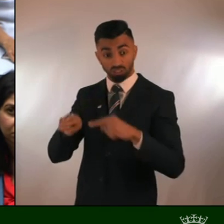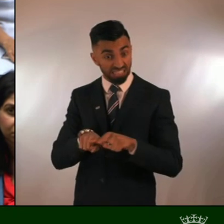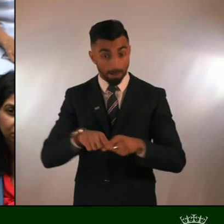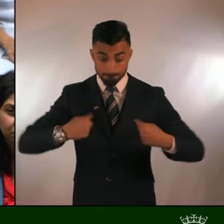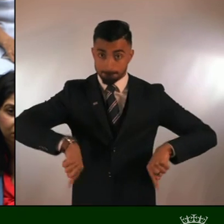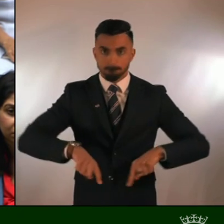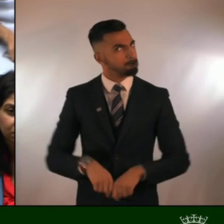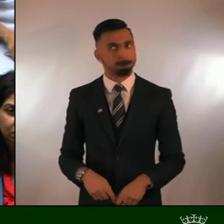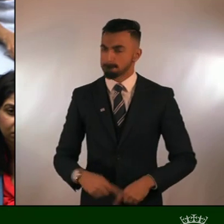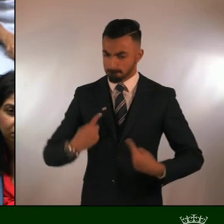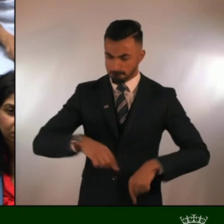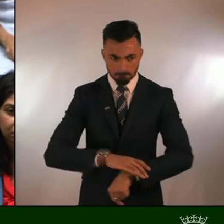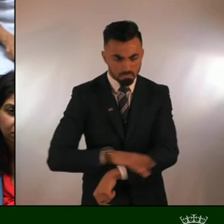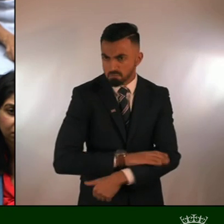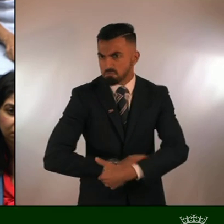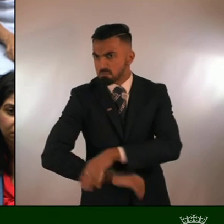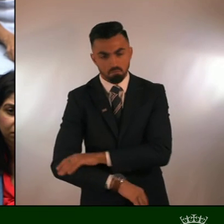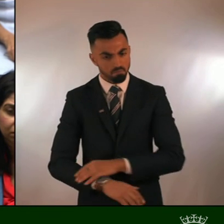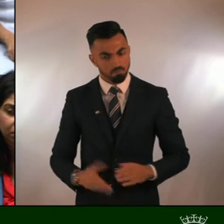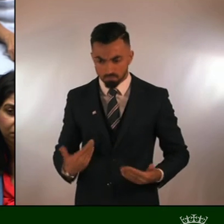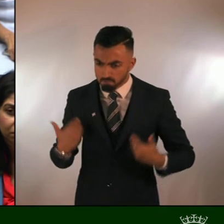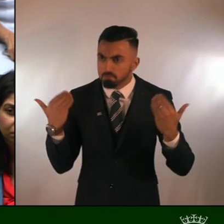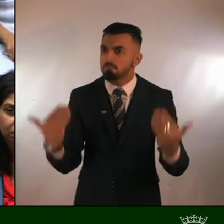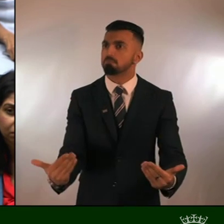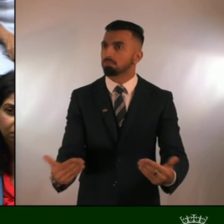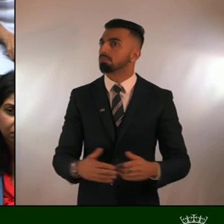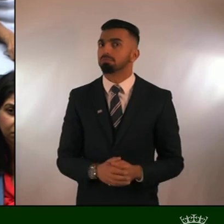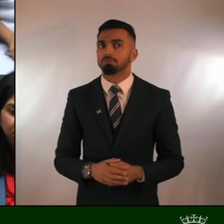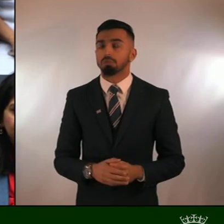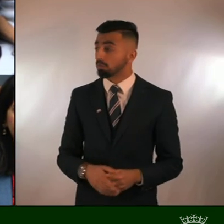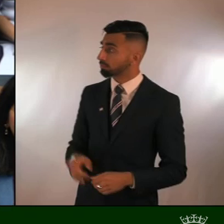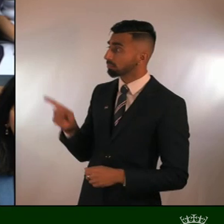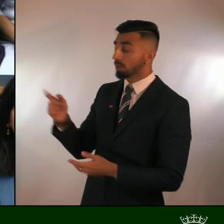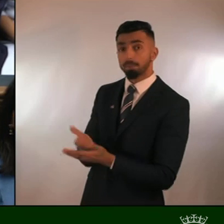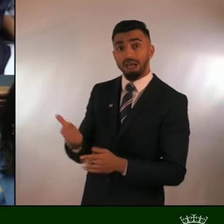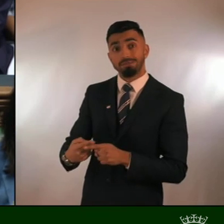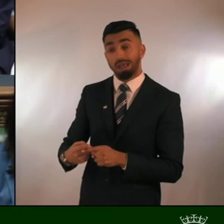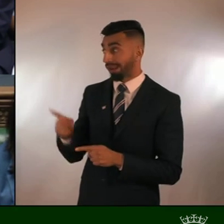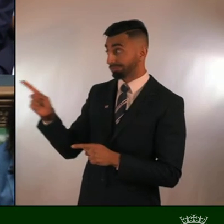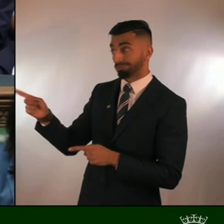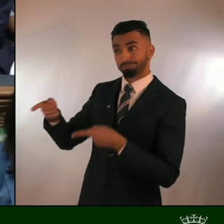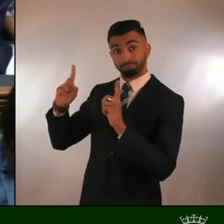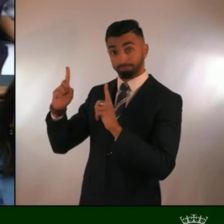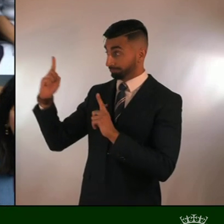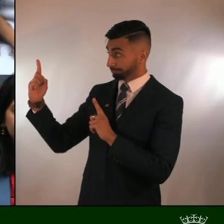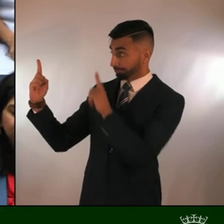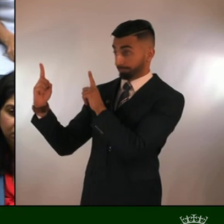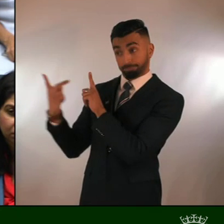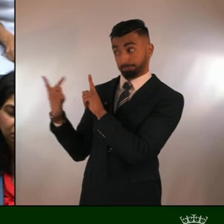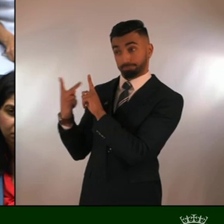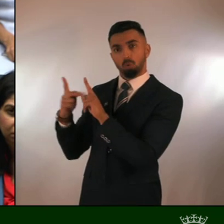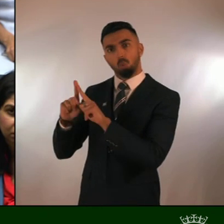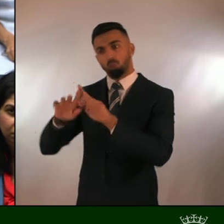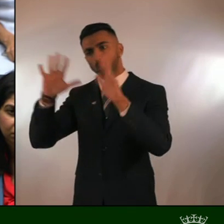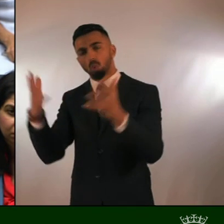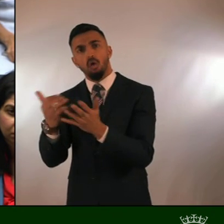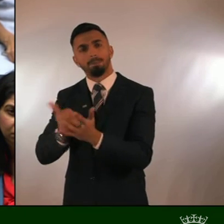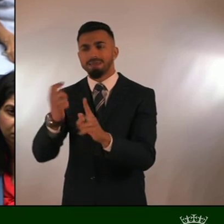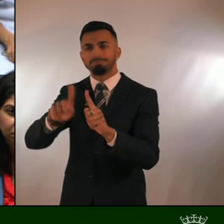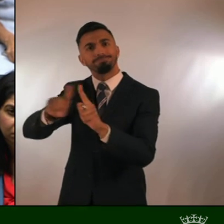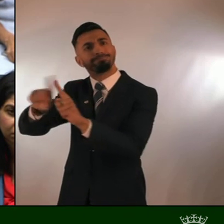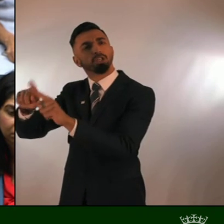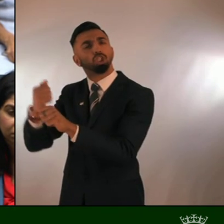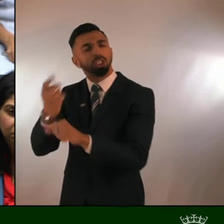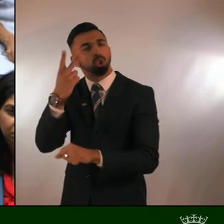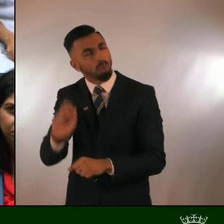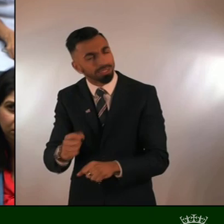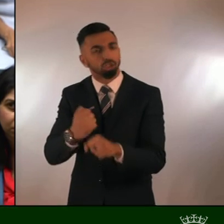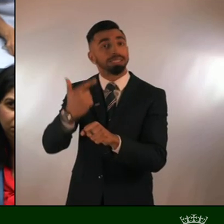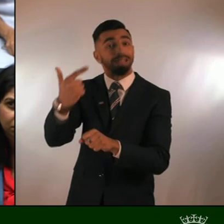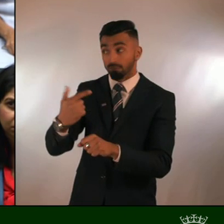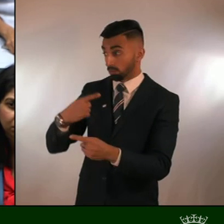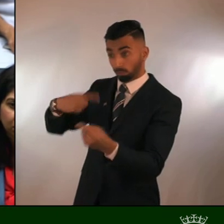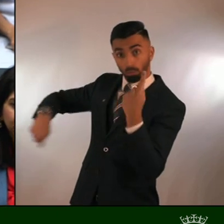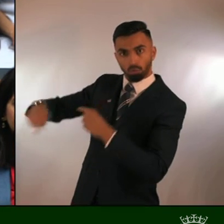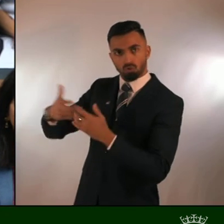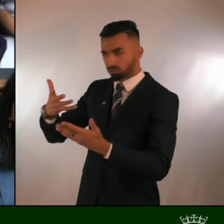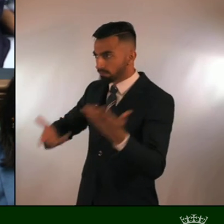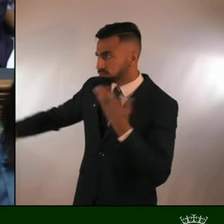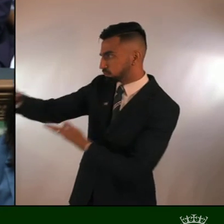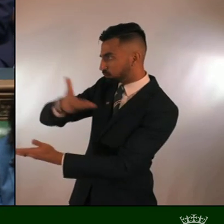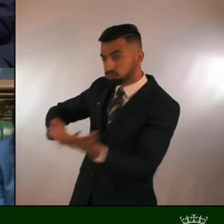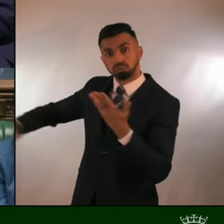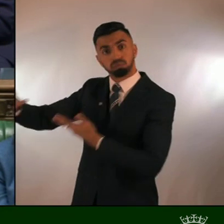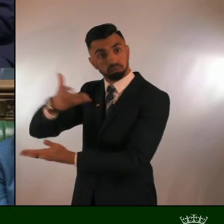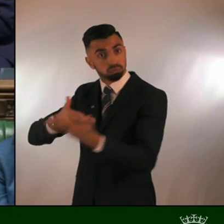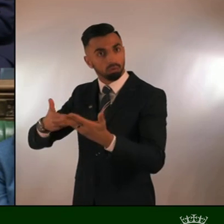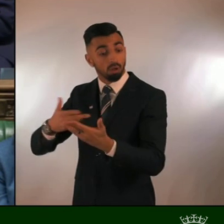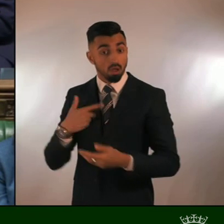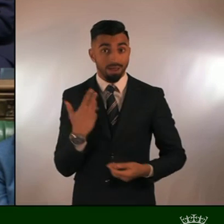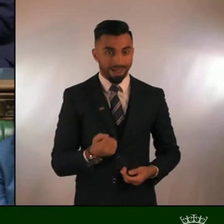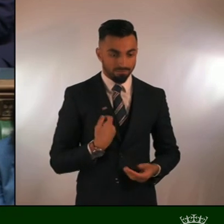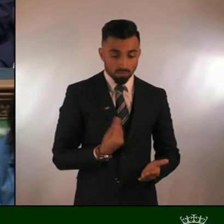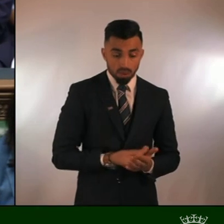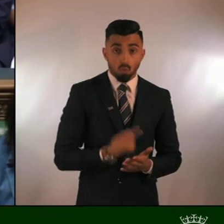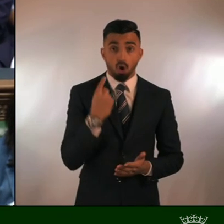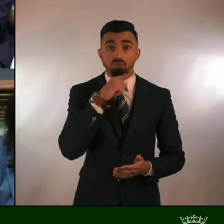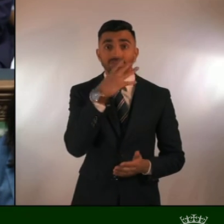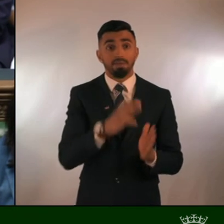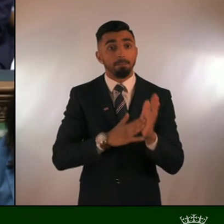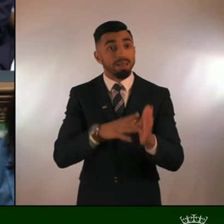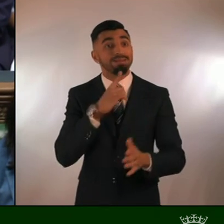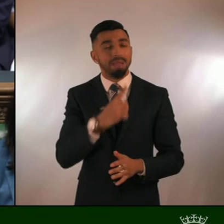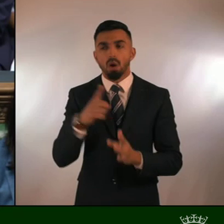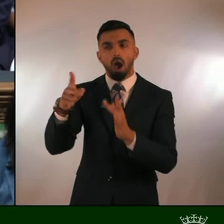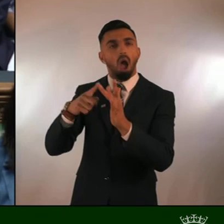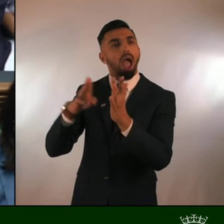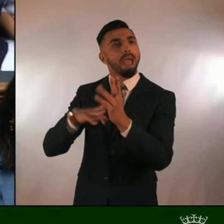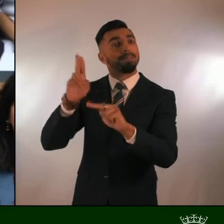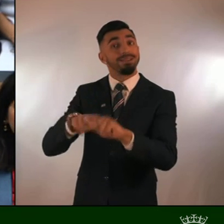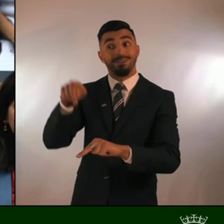The Governor of the Bank of England and I are in close contact with our counterparts around the world in the G7 and the G20, and to support the global response I am also making new funding of £150 million available for the International Monetary Fund’s relief efforts.